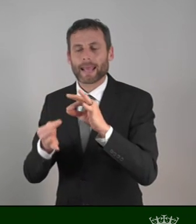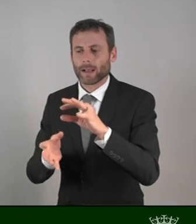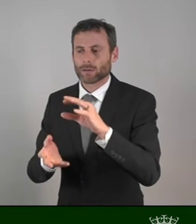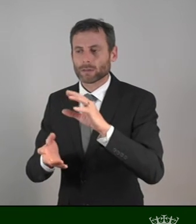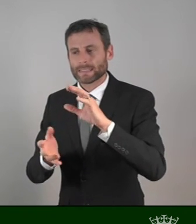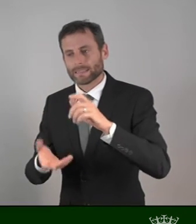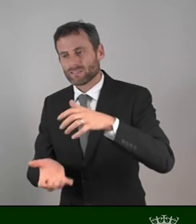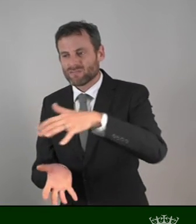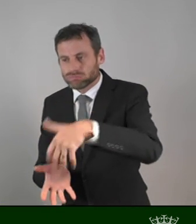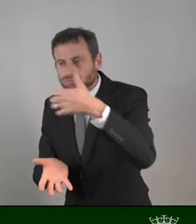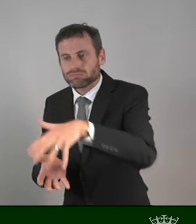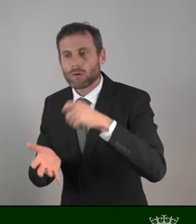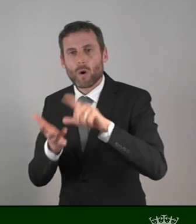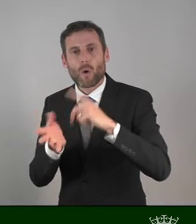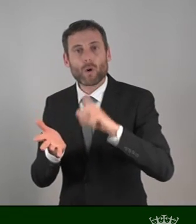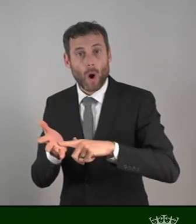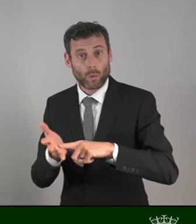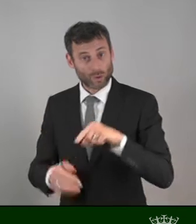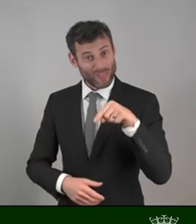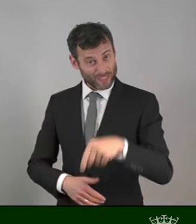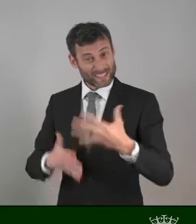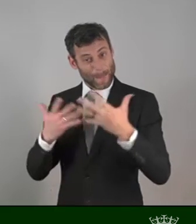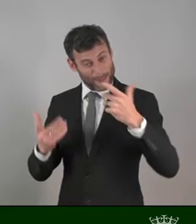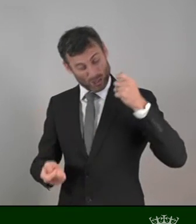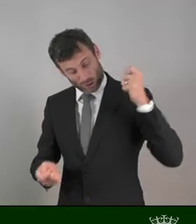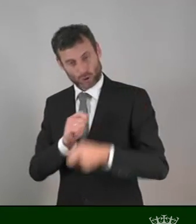That is a massive step forward by this country.